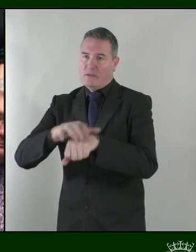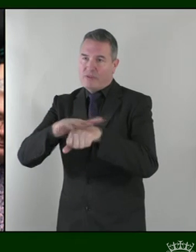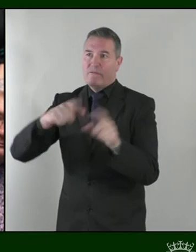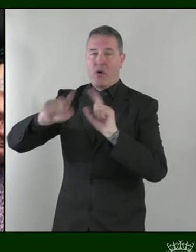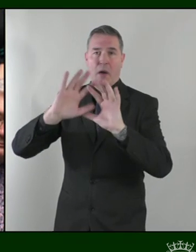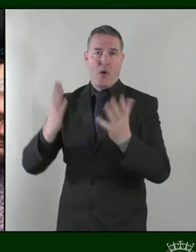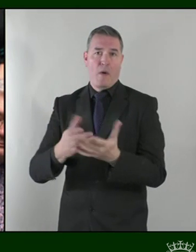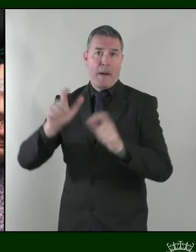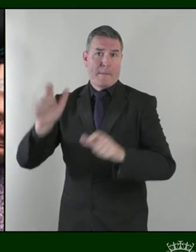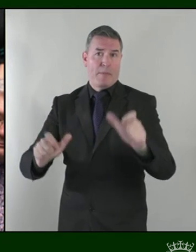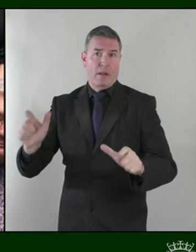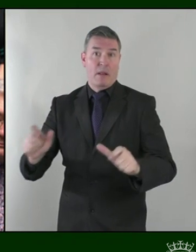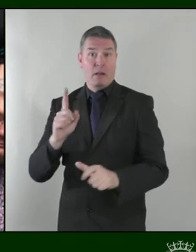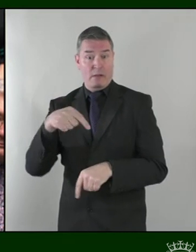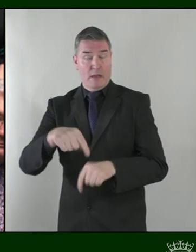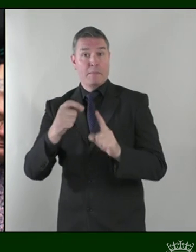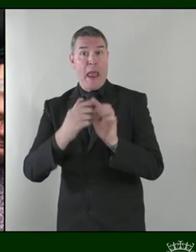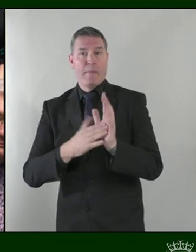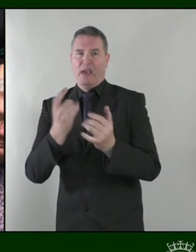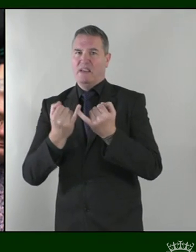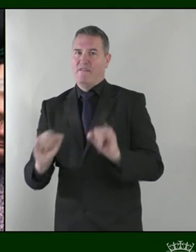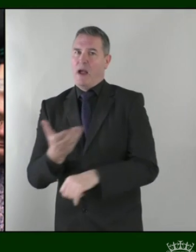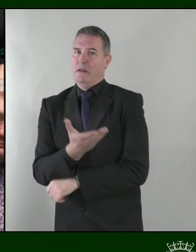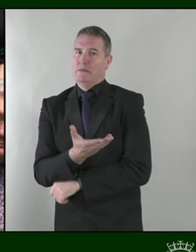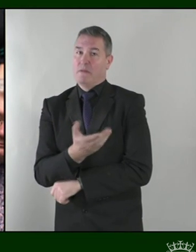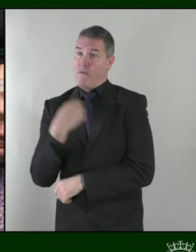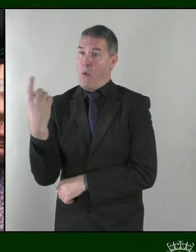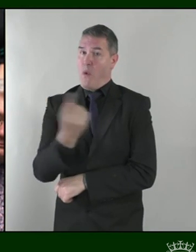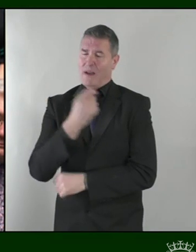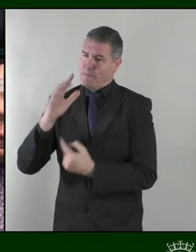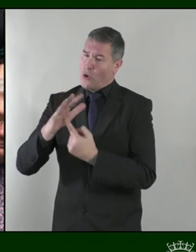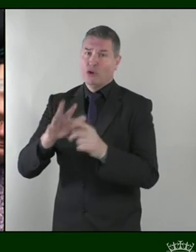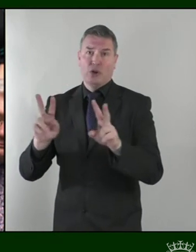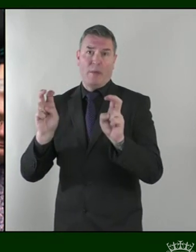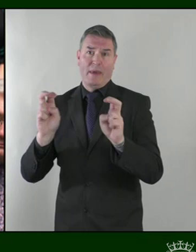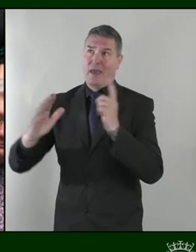but our Prime Minister is failing on the biggest stage on the most important issue of our time.